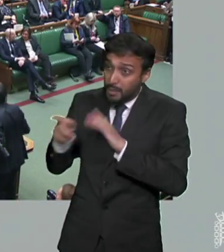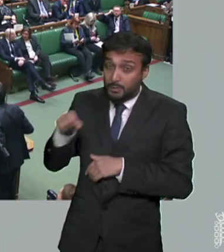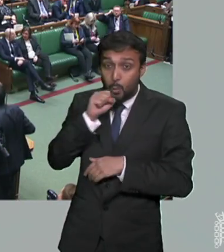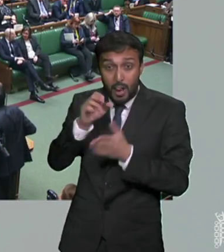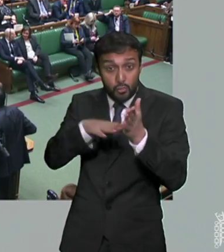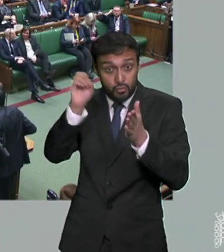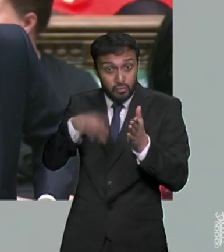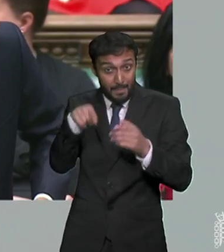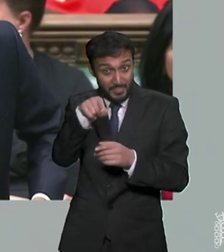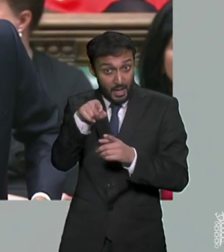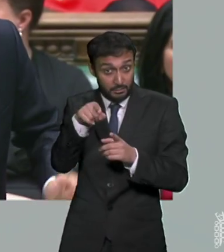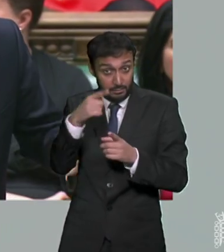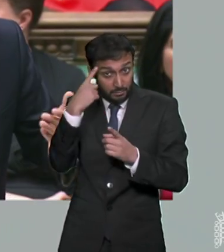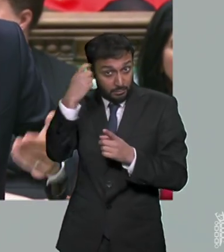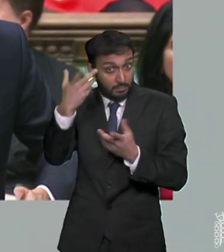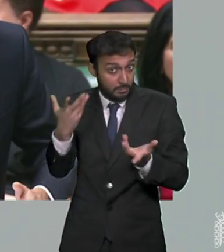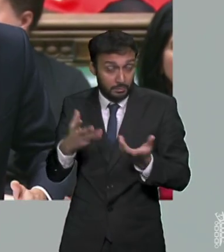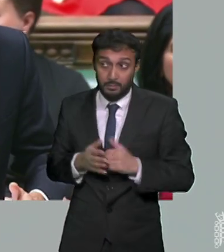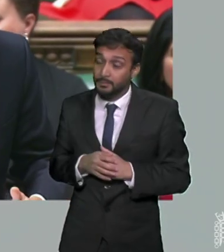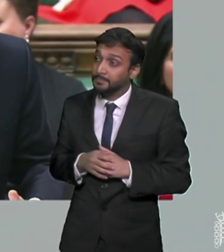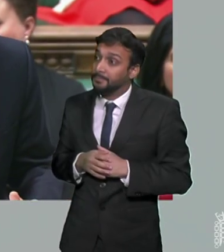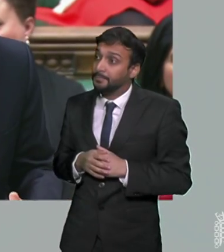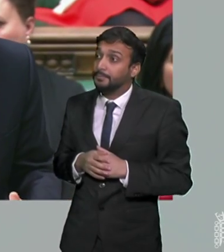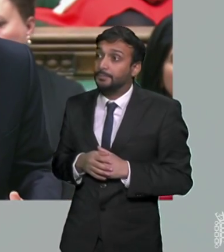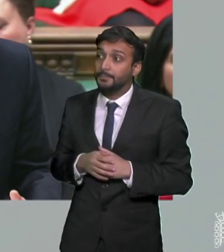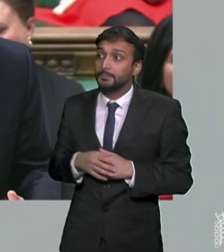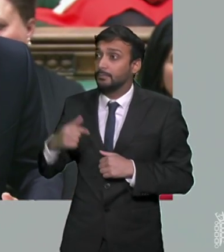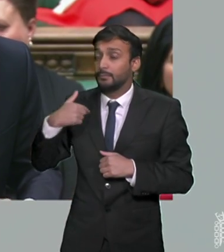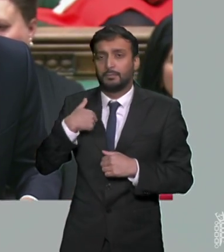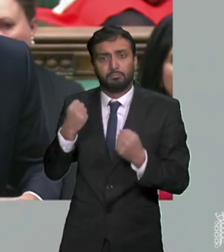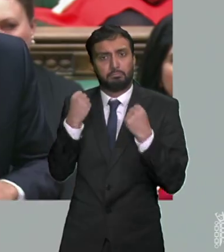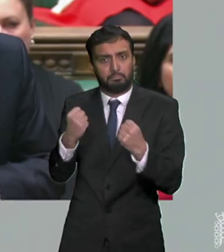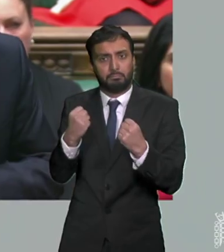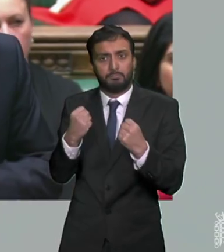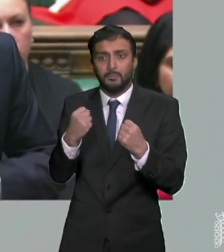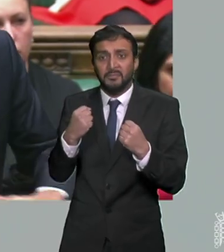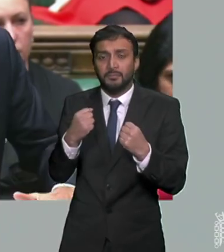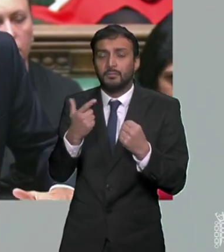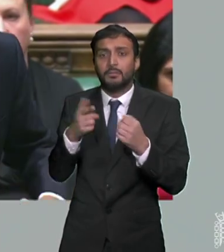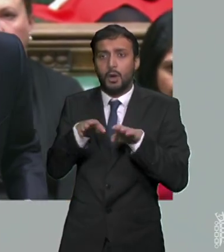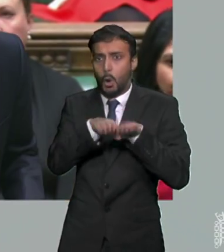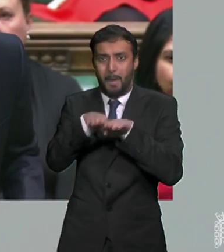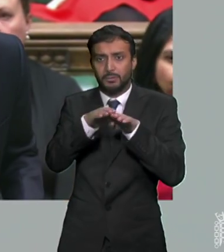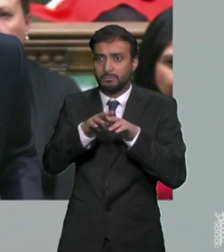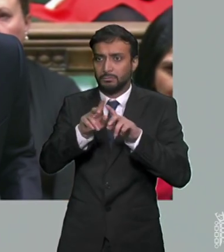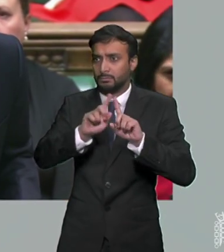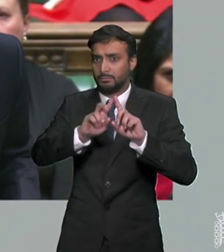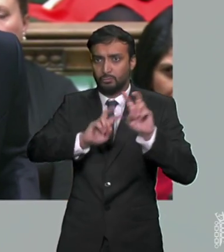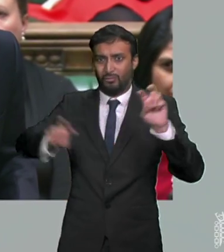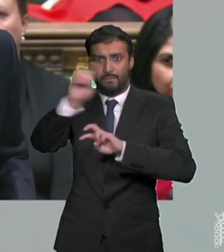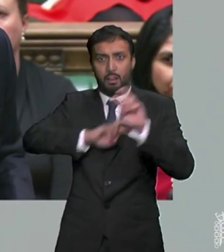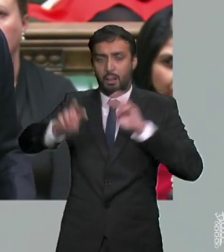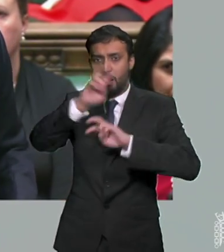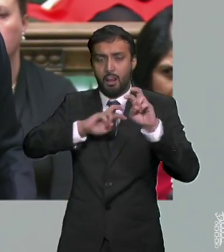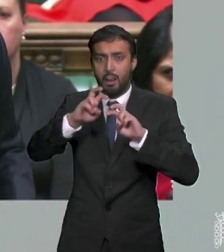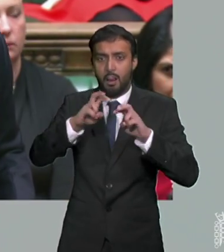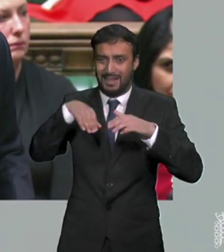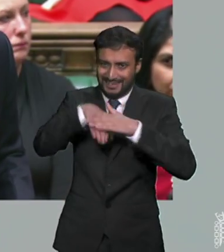I can give the honourable Lady my assurance that we remain very committed to the common travel area, and indeed do not want to see any checks on the island of Ireland.